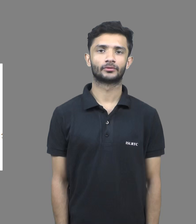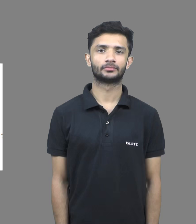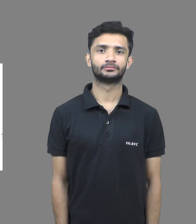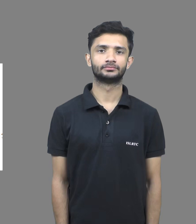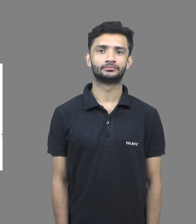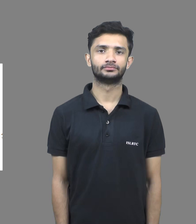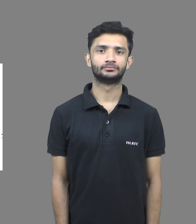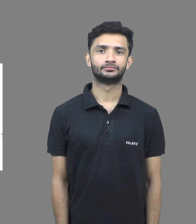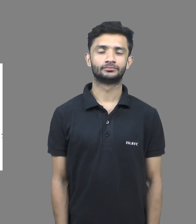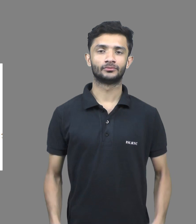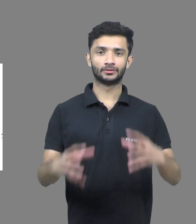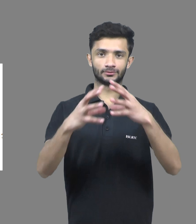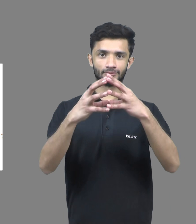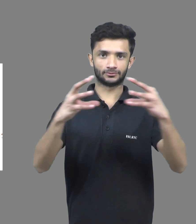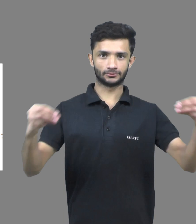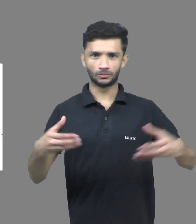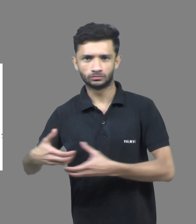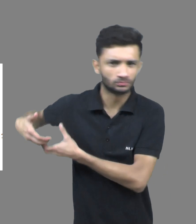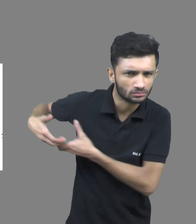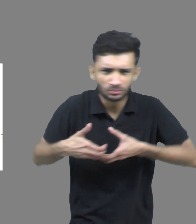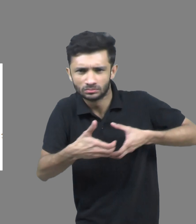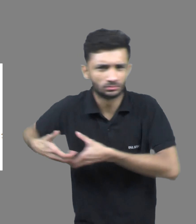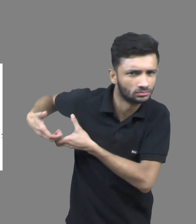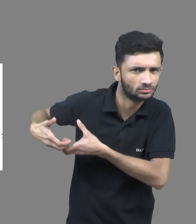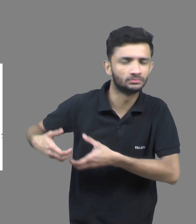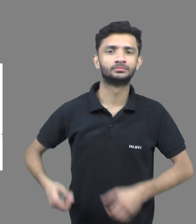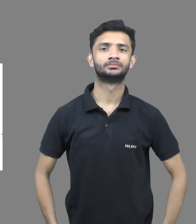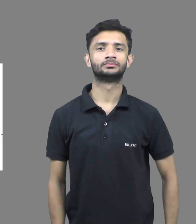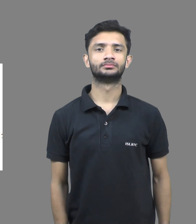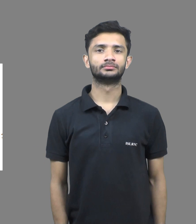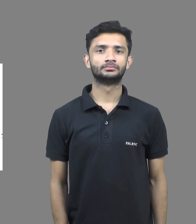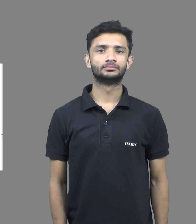Rugby